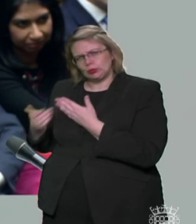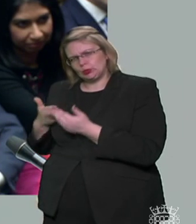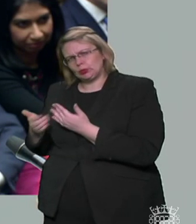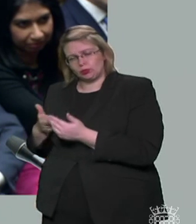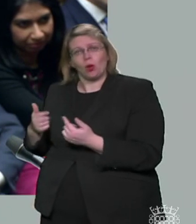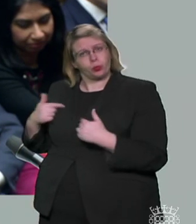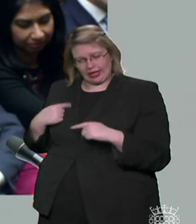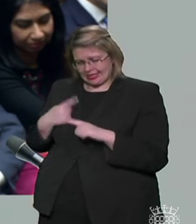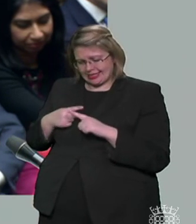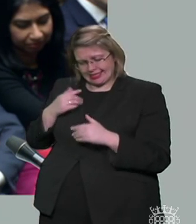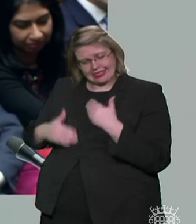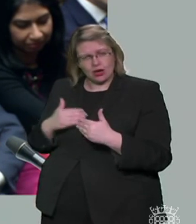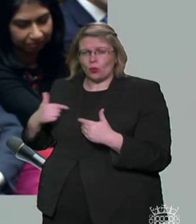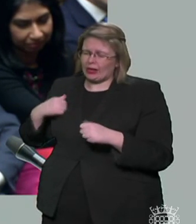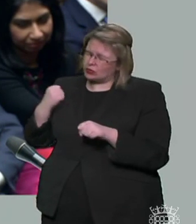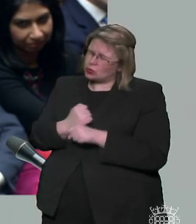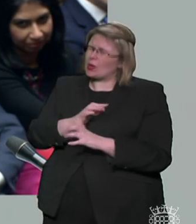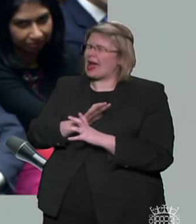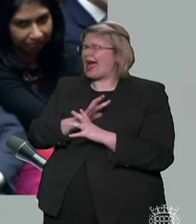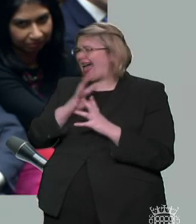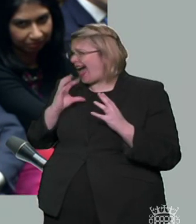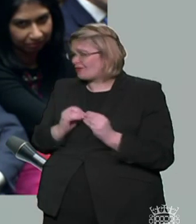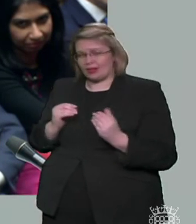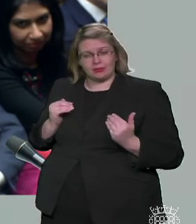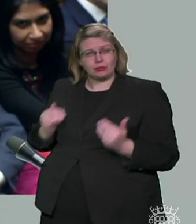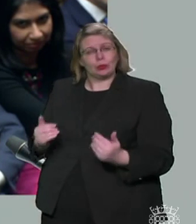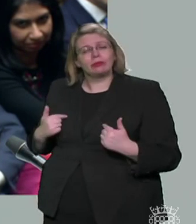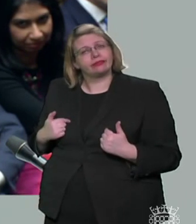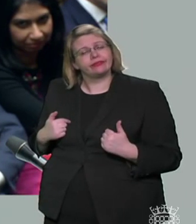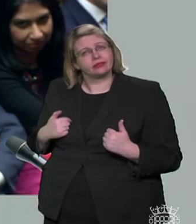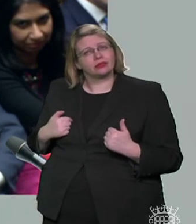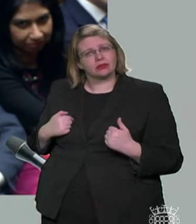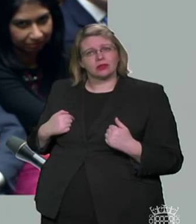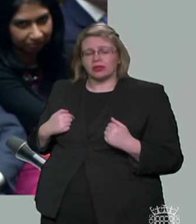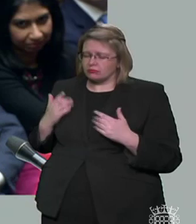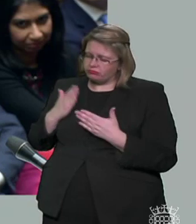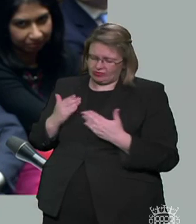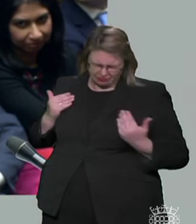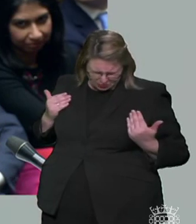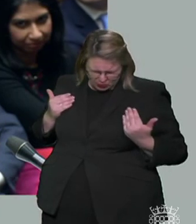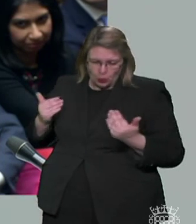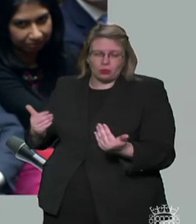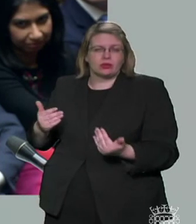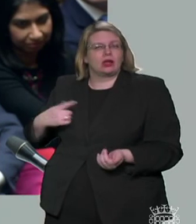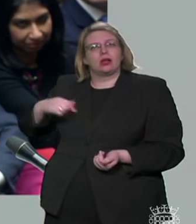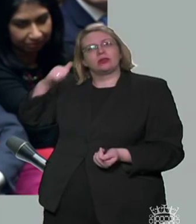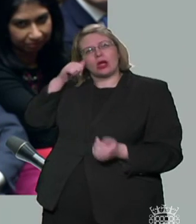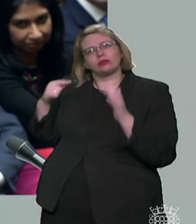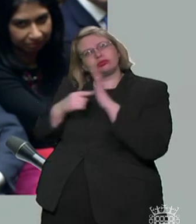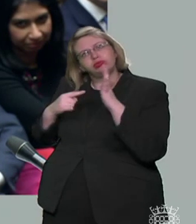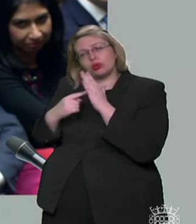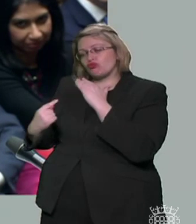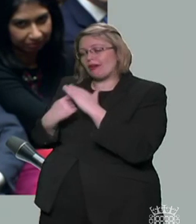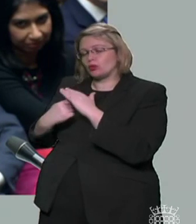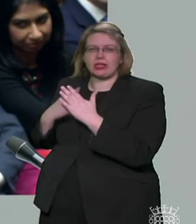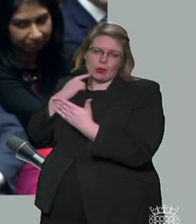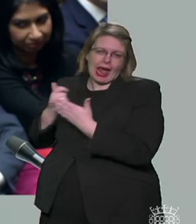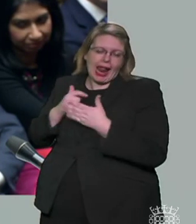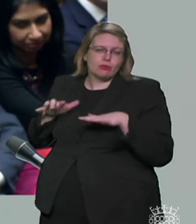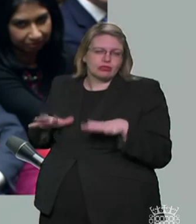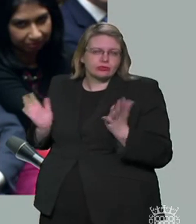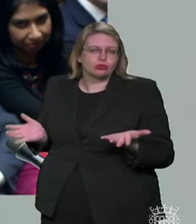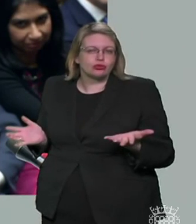We are moving heaven and earth, because we understand the value to this country of refugees.